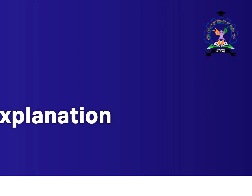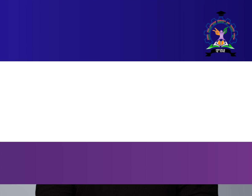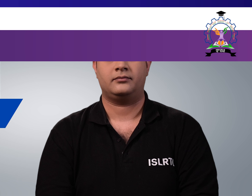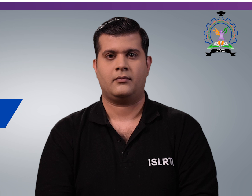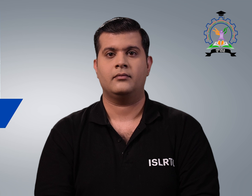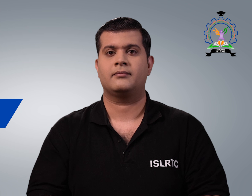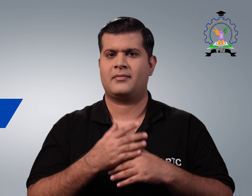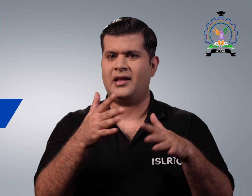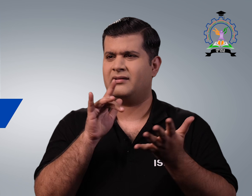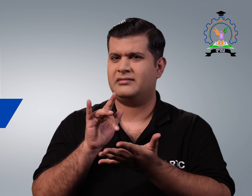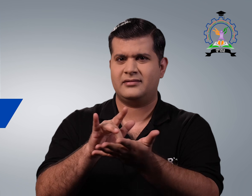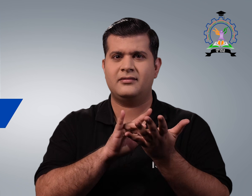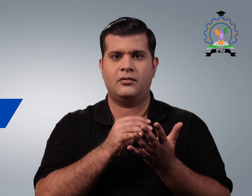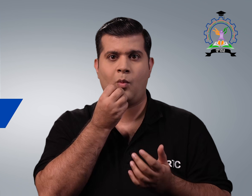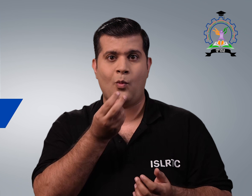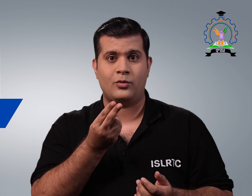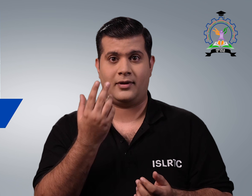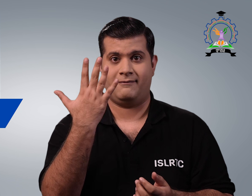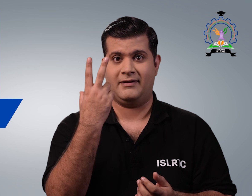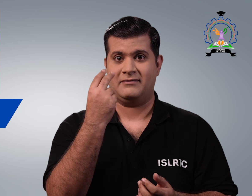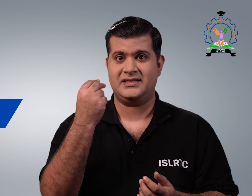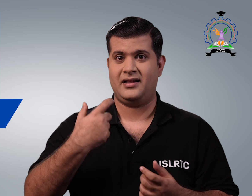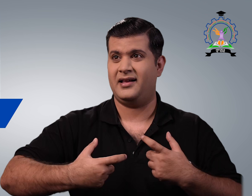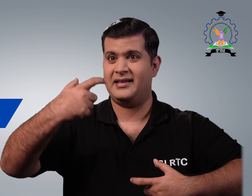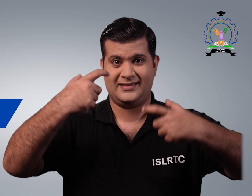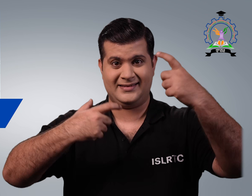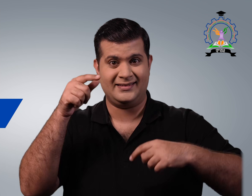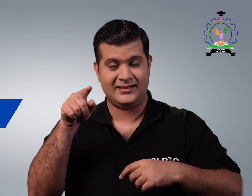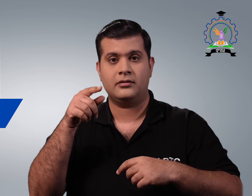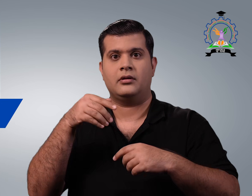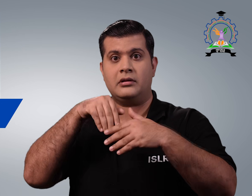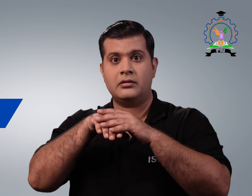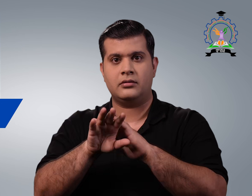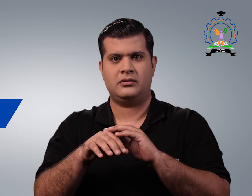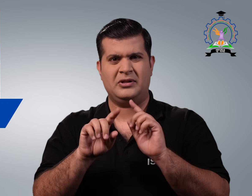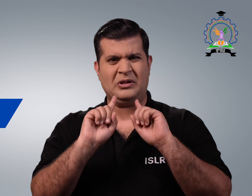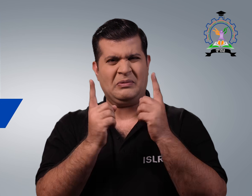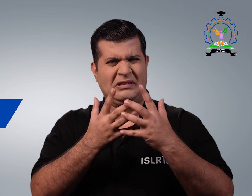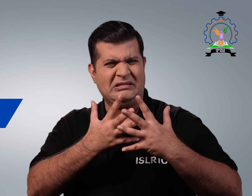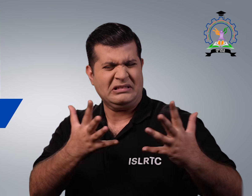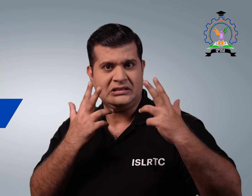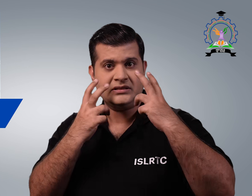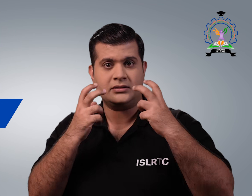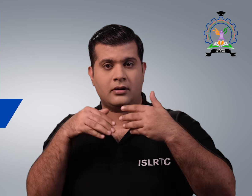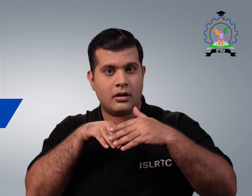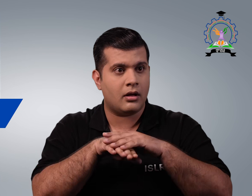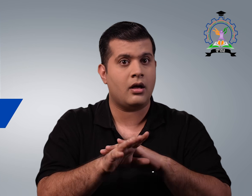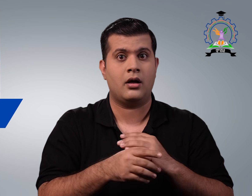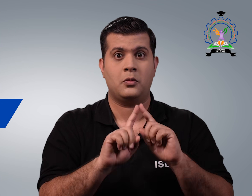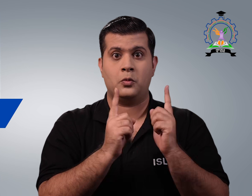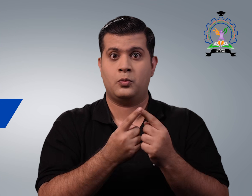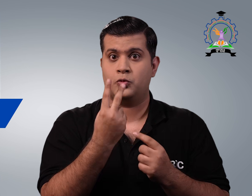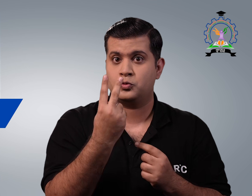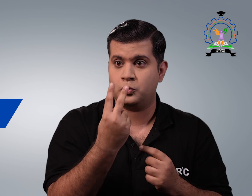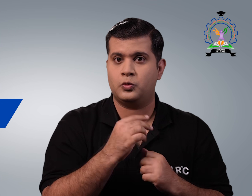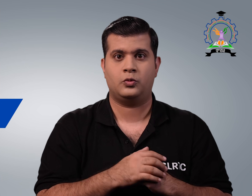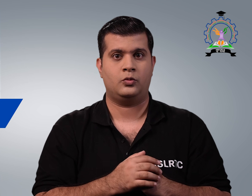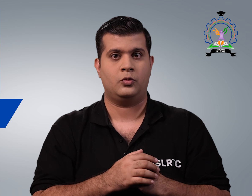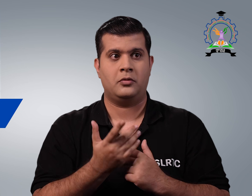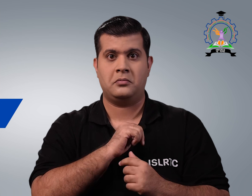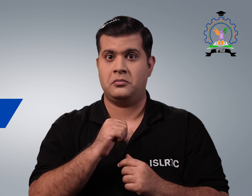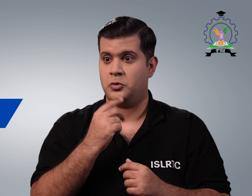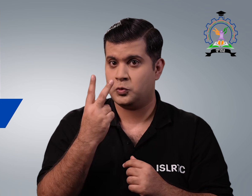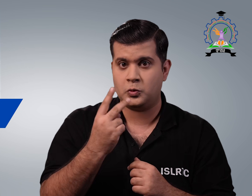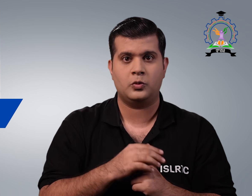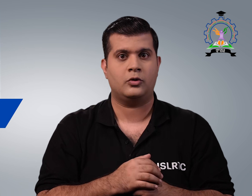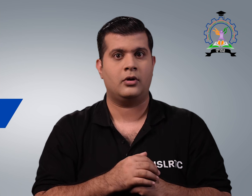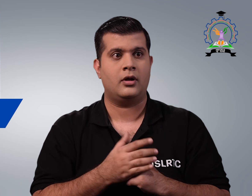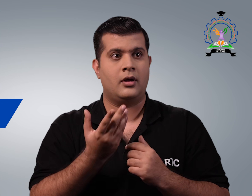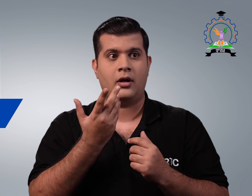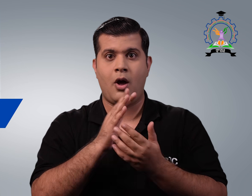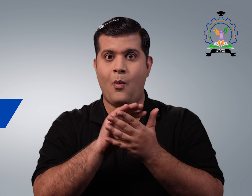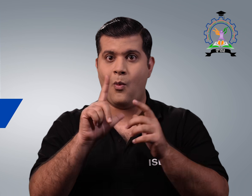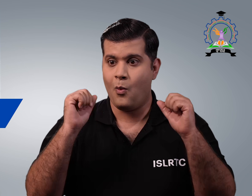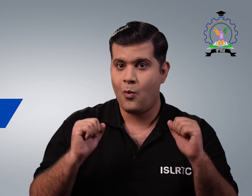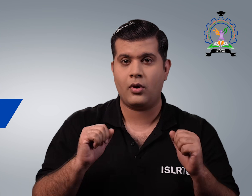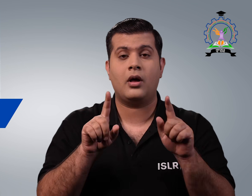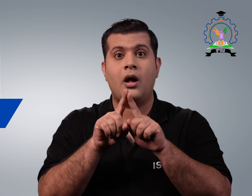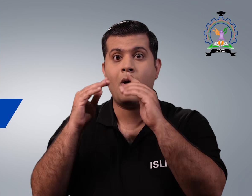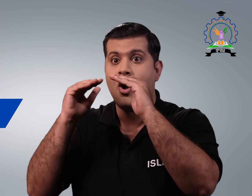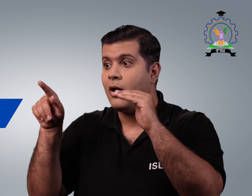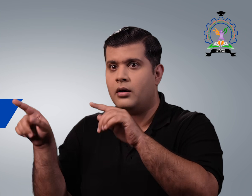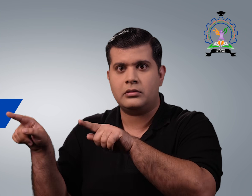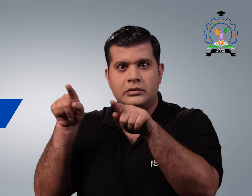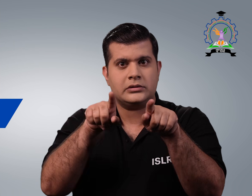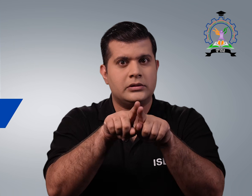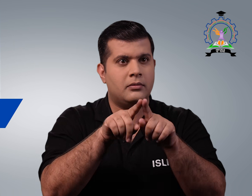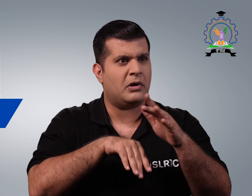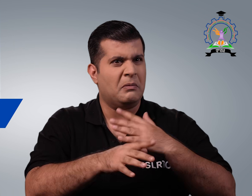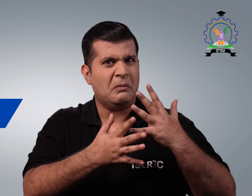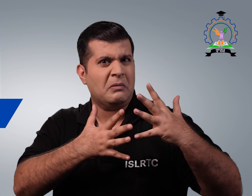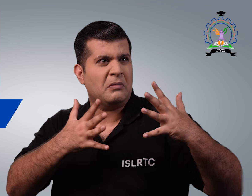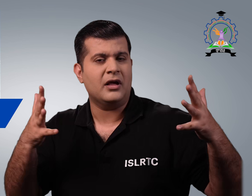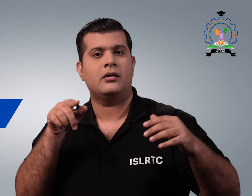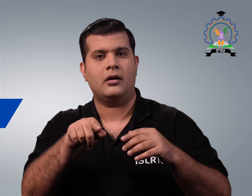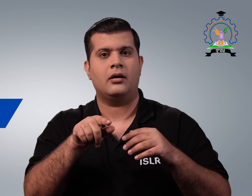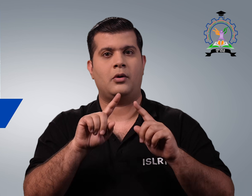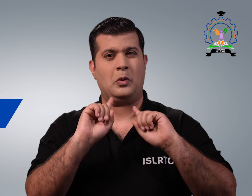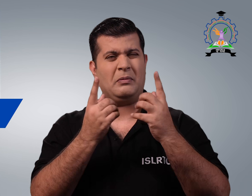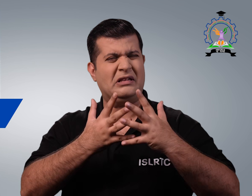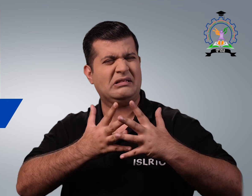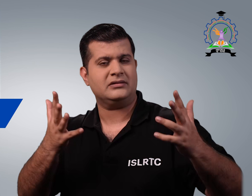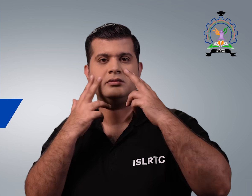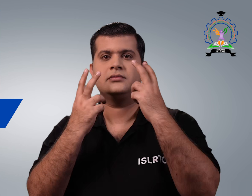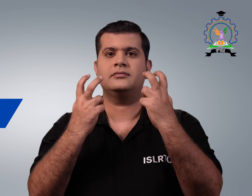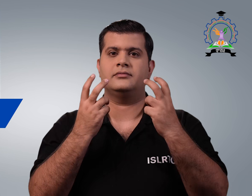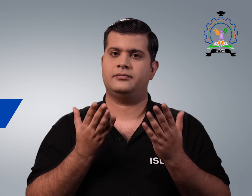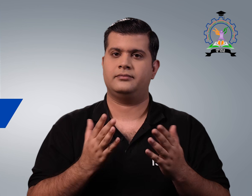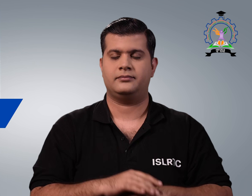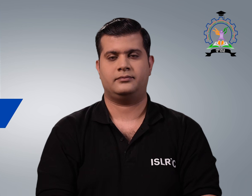In a luxurious hotel, a suite is a set of rooms that usually includes bedrooms, bathrooms, and a living area, similar to a house.